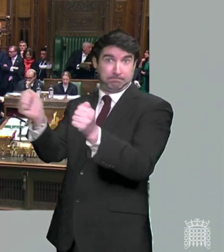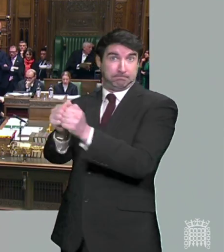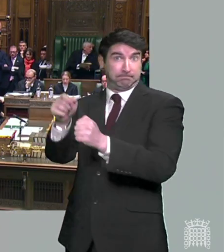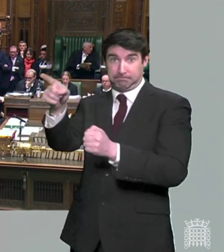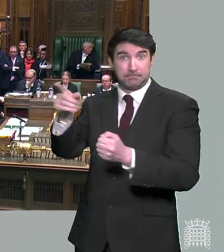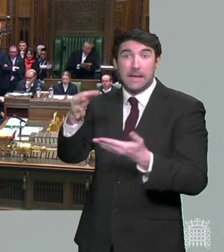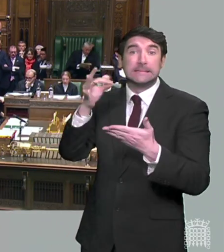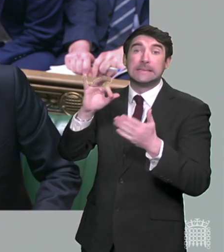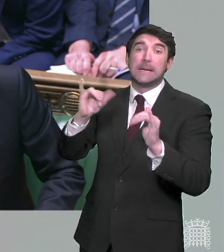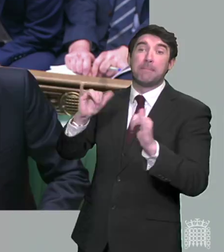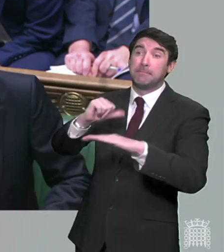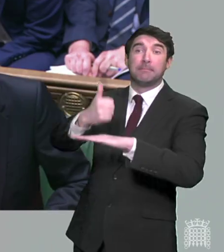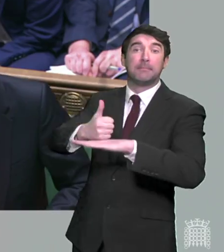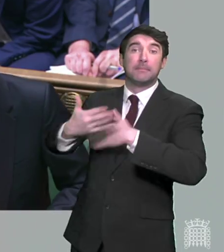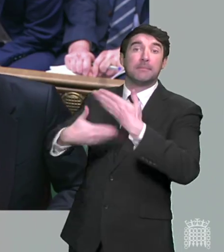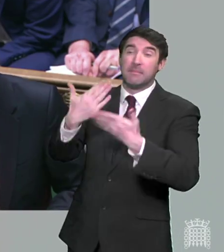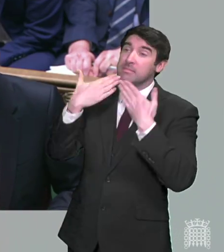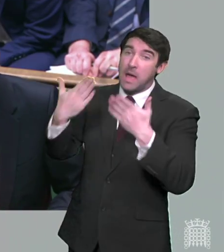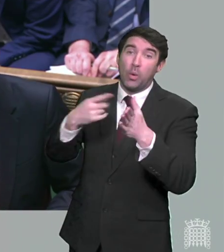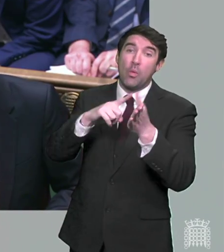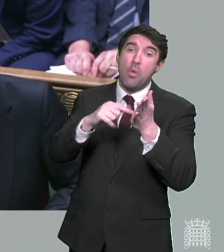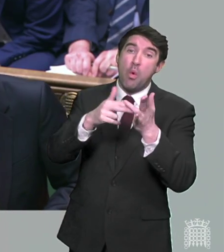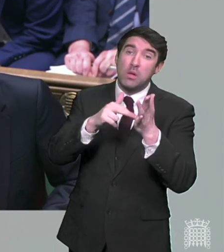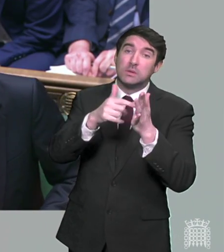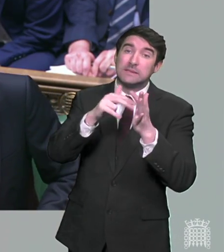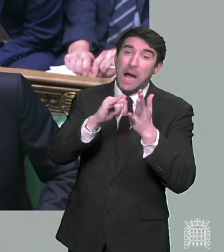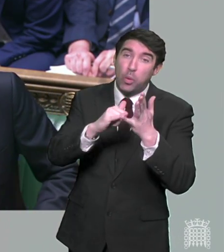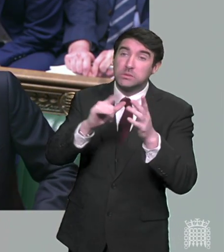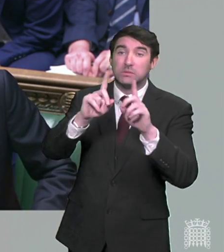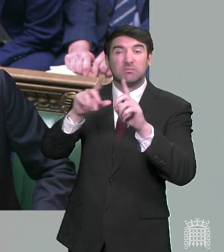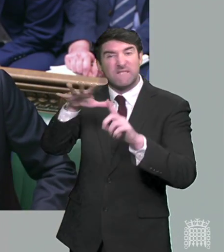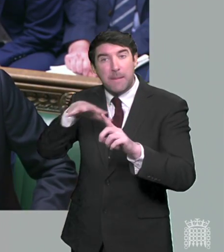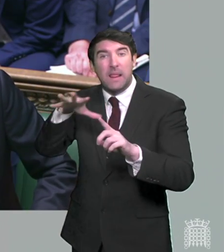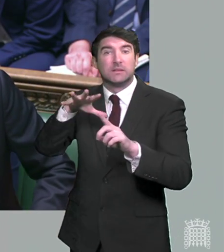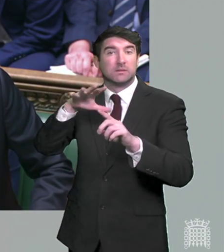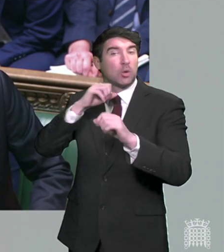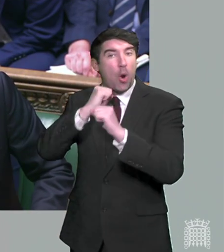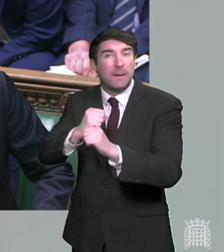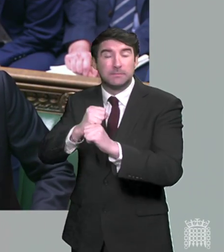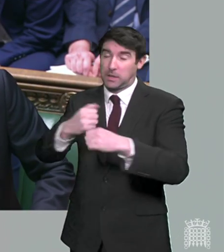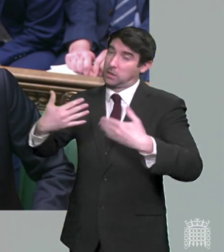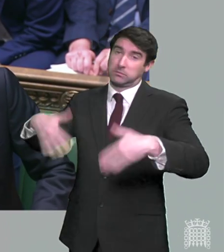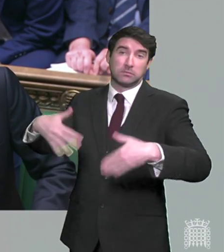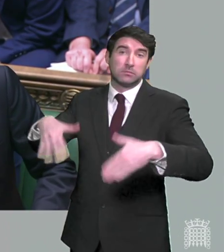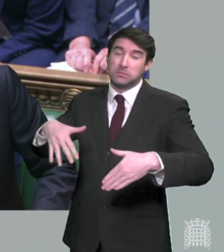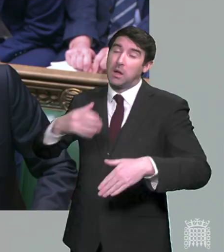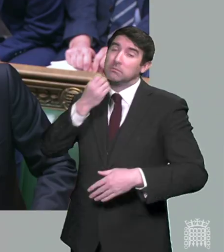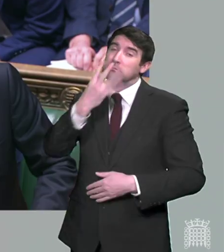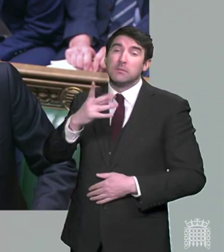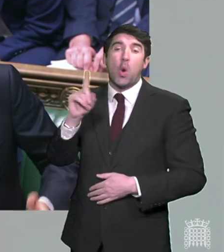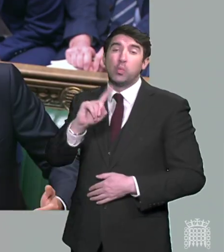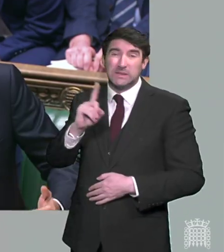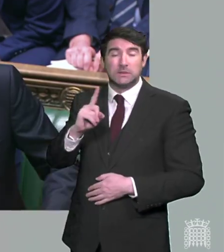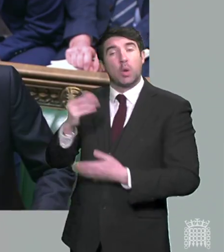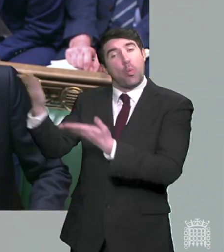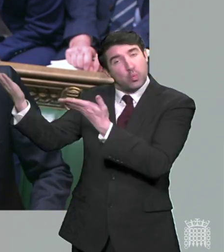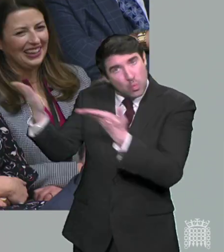I know that many Members from across the House will have done something similar; it is a wonderful way to show our support for the families who have come here.